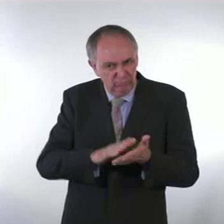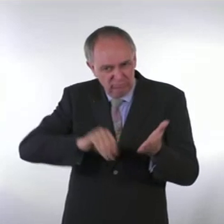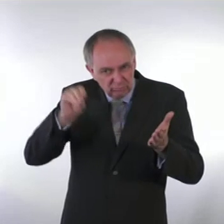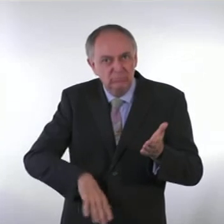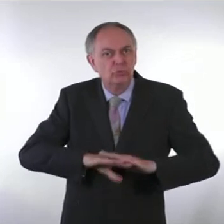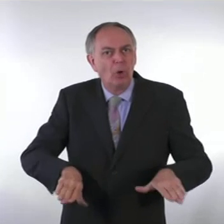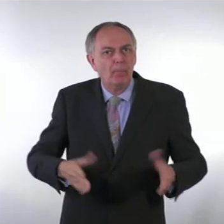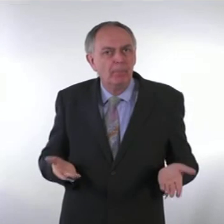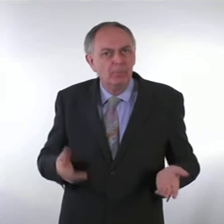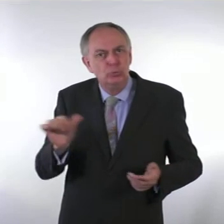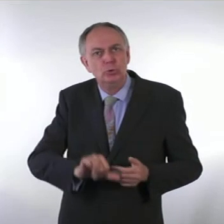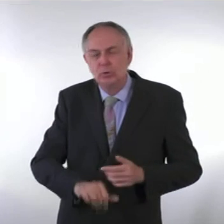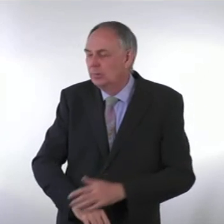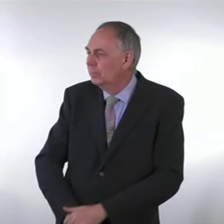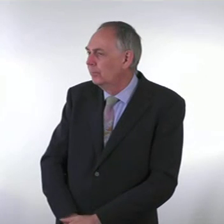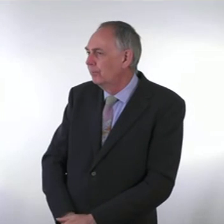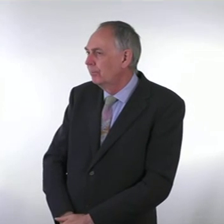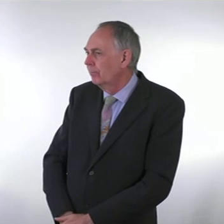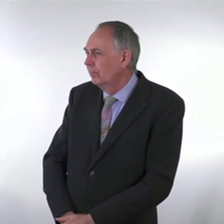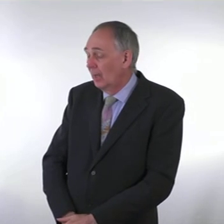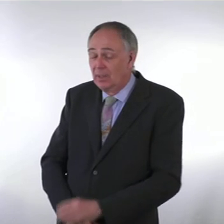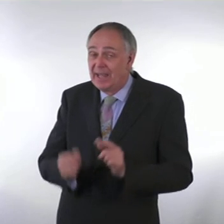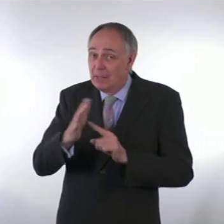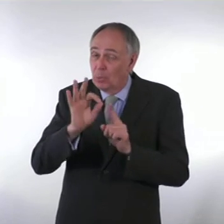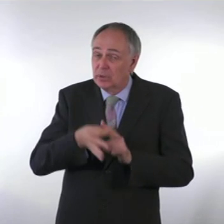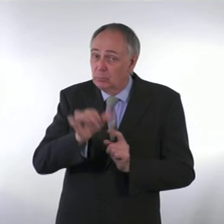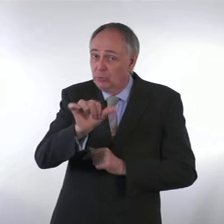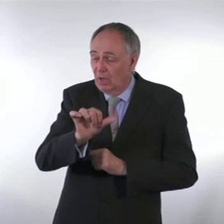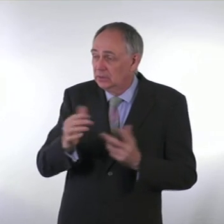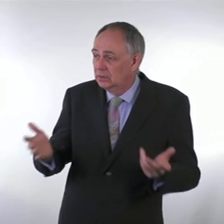My honourable Friend raises an incredibly important point.